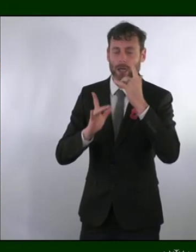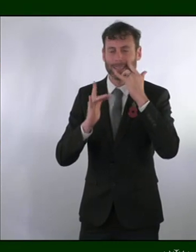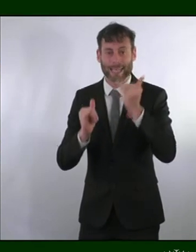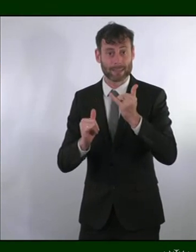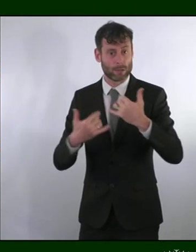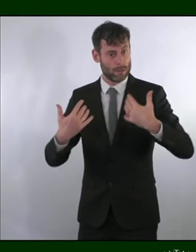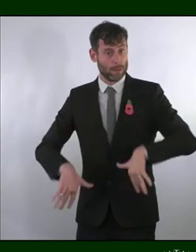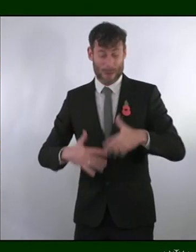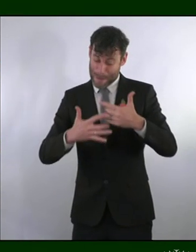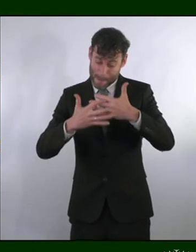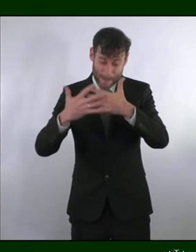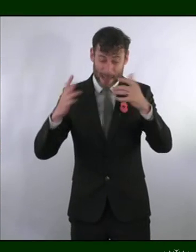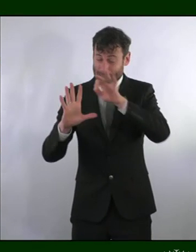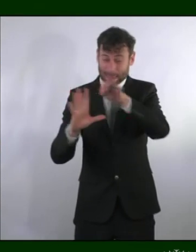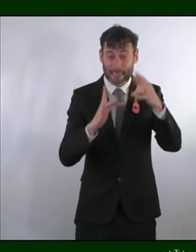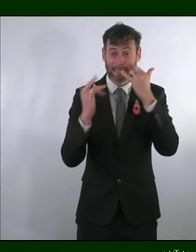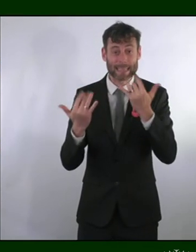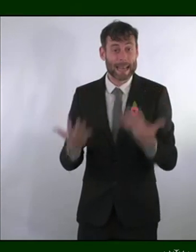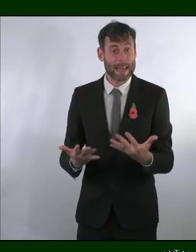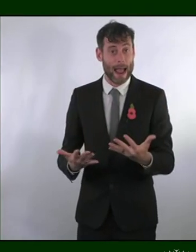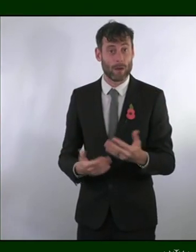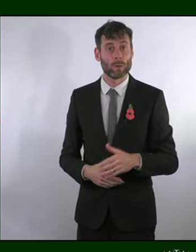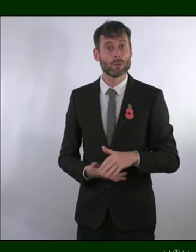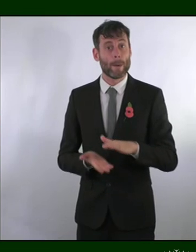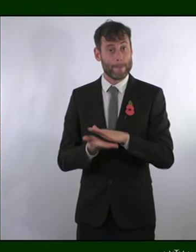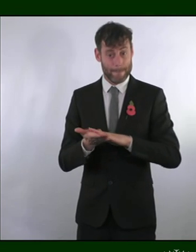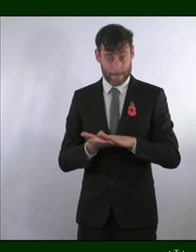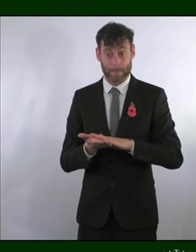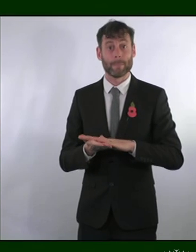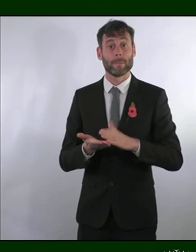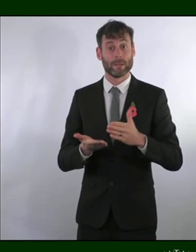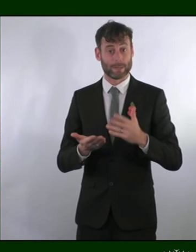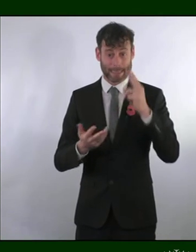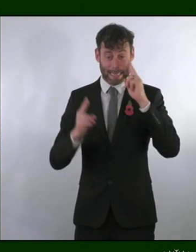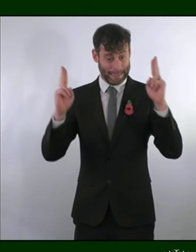It is fantastic news that we now have the realistic prospect of a vaccine.